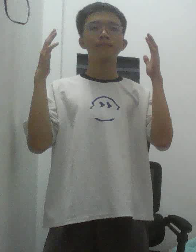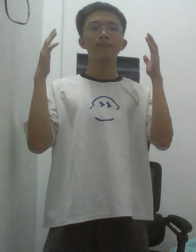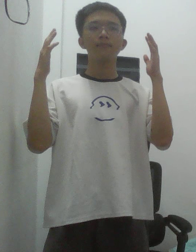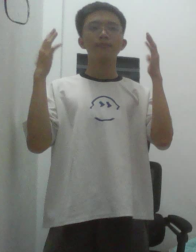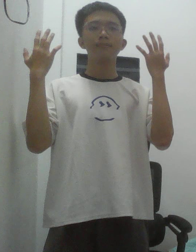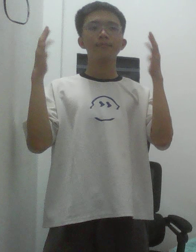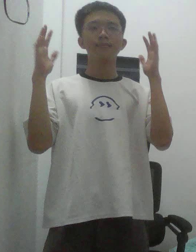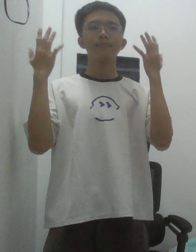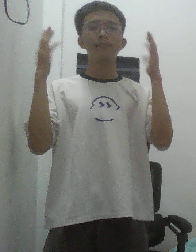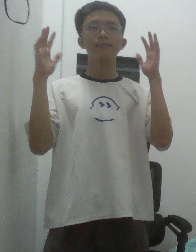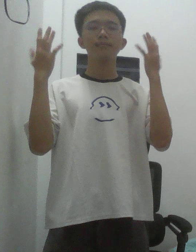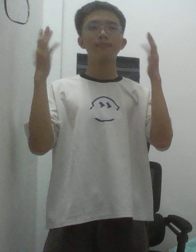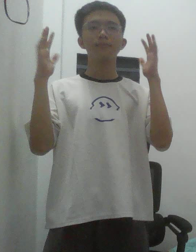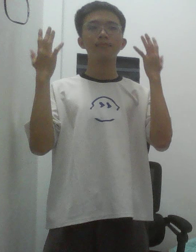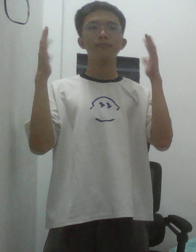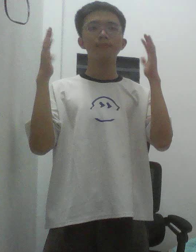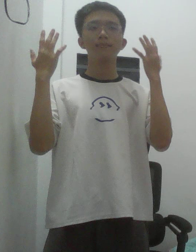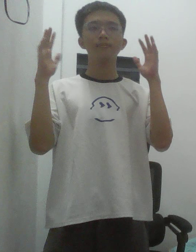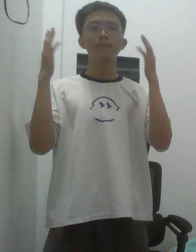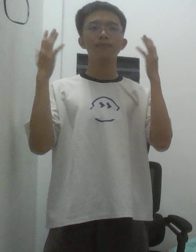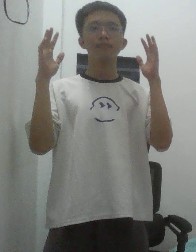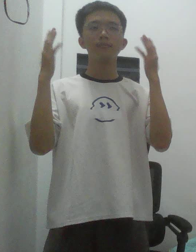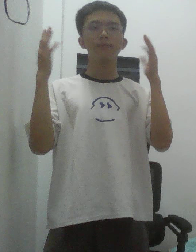vo tay